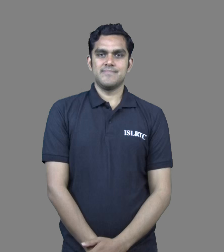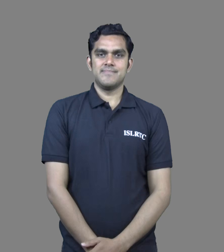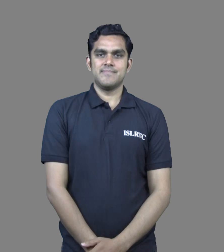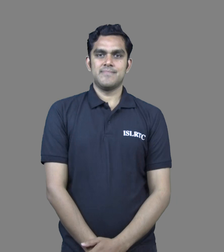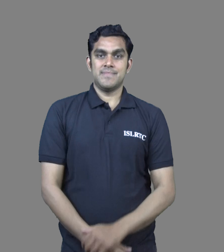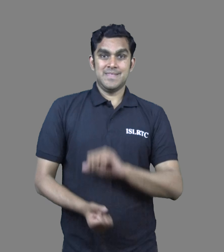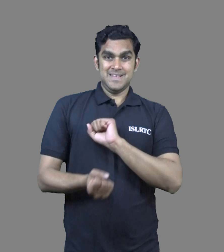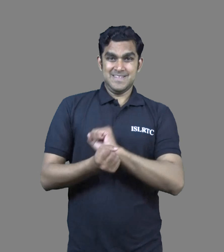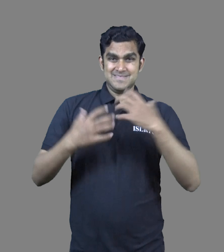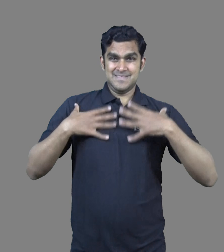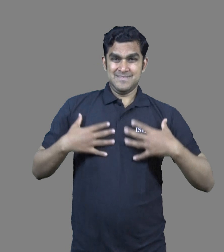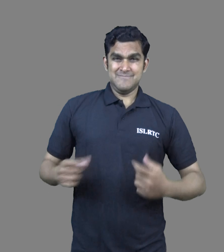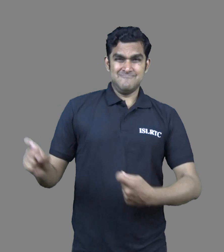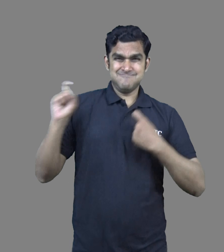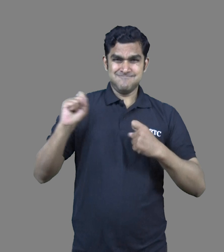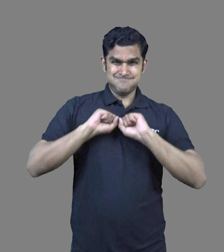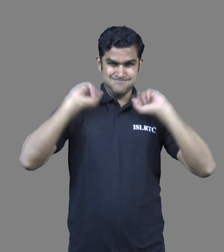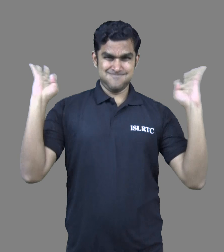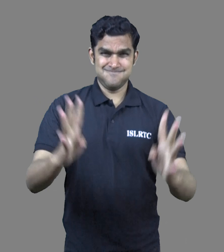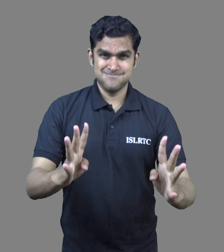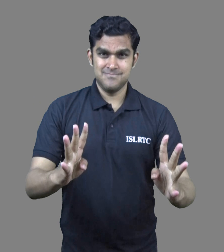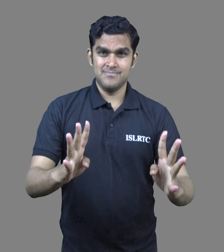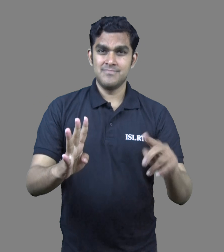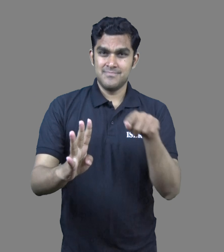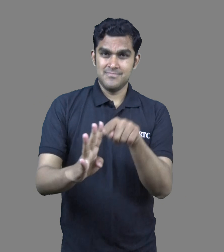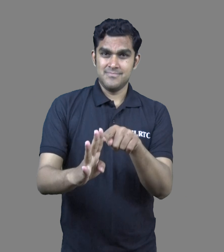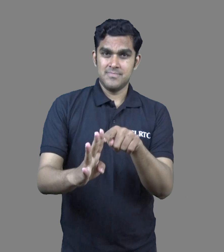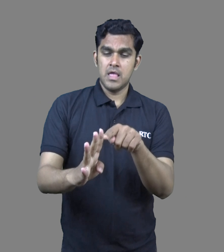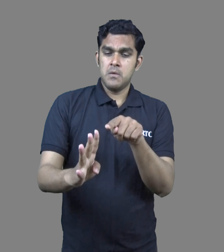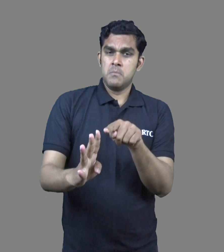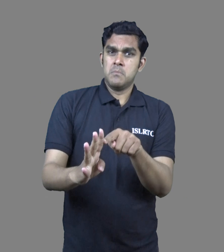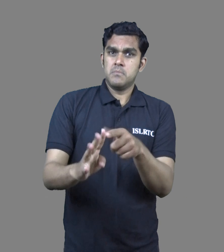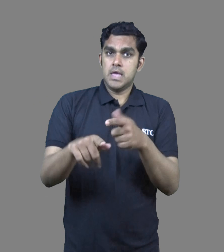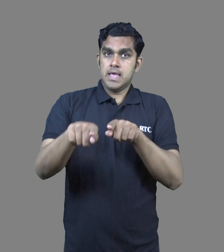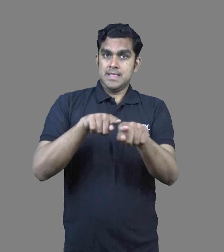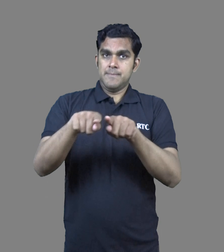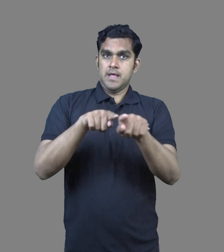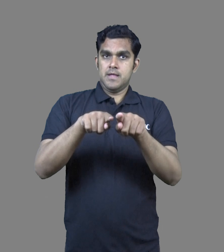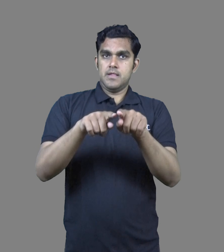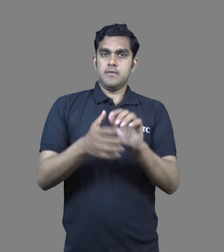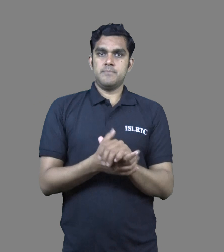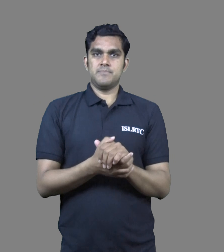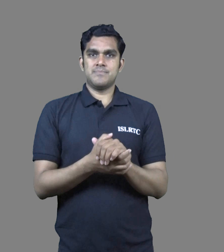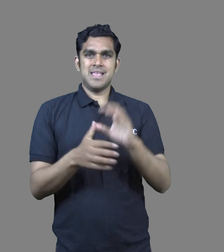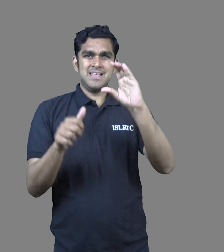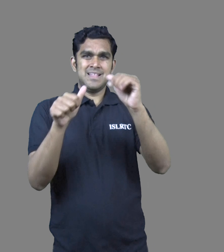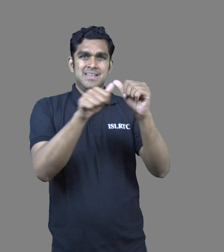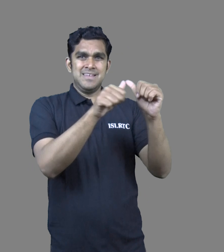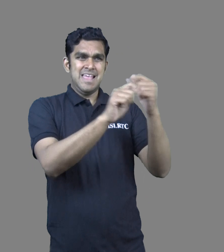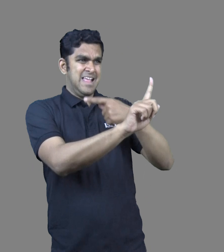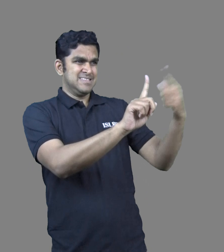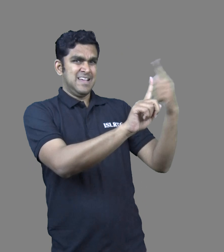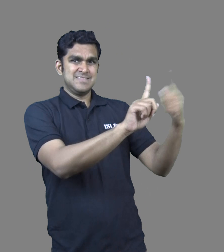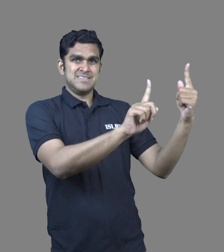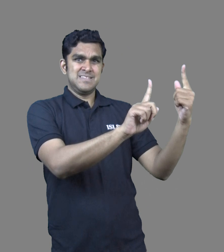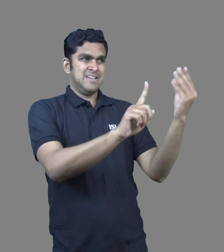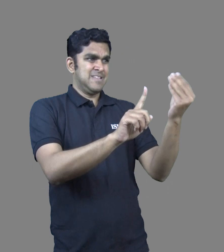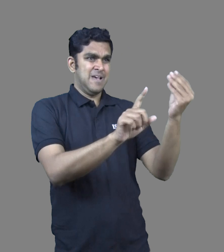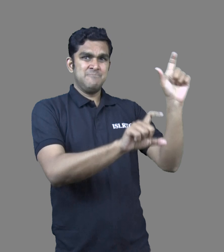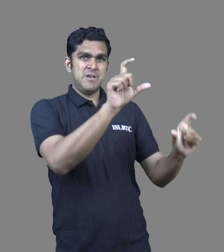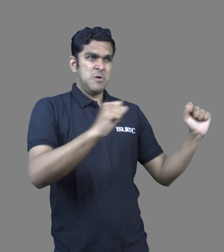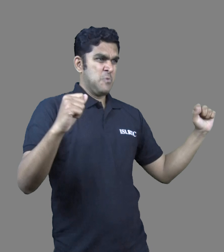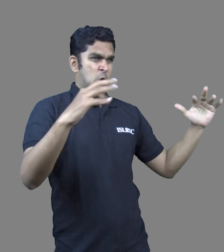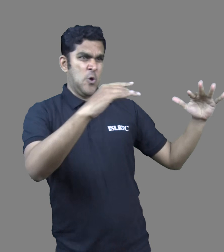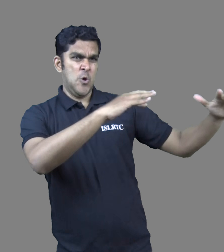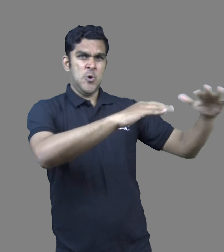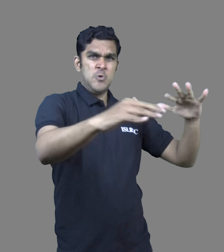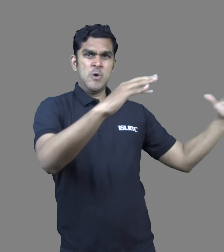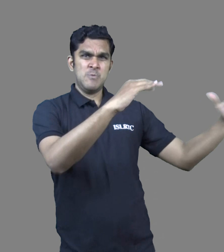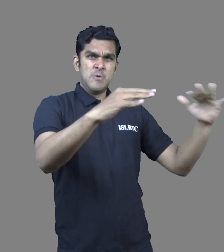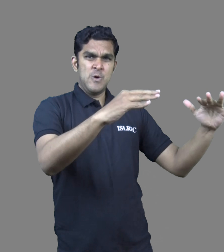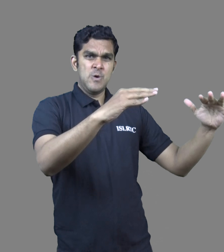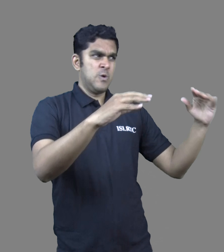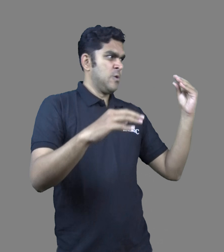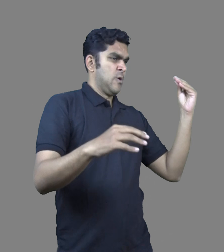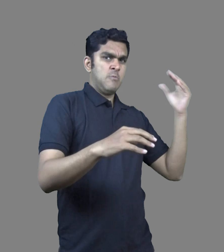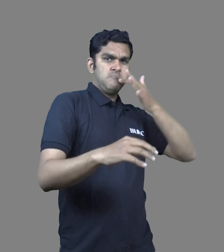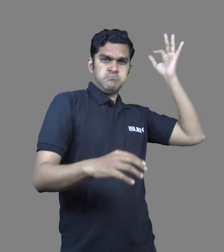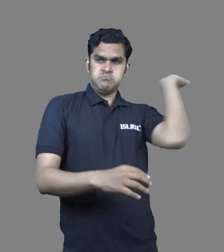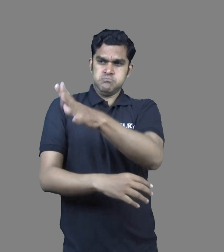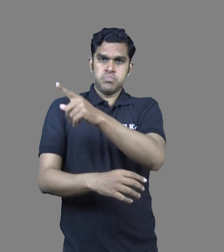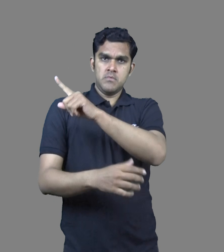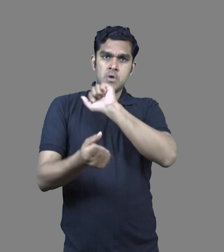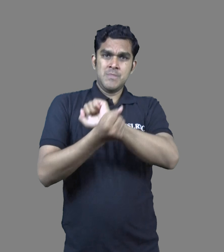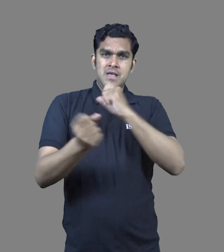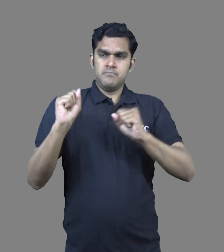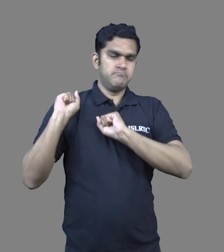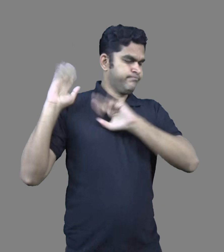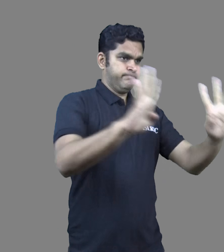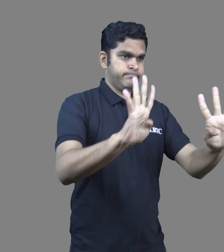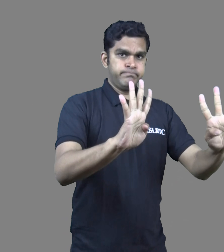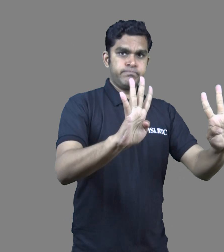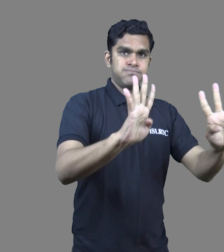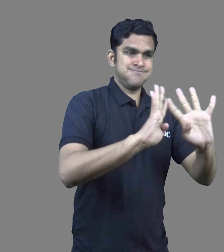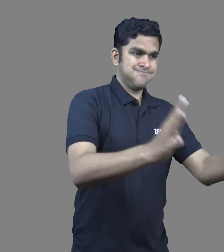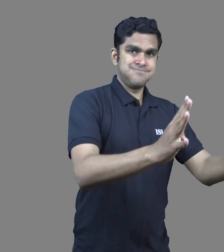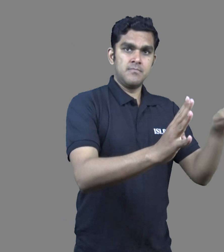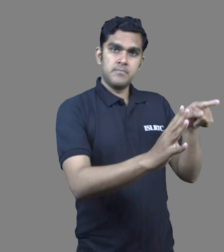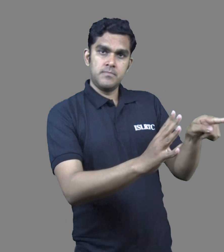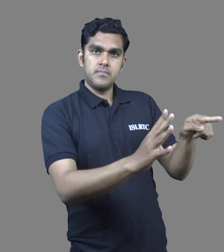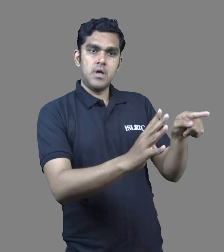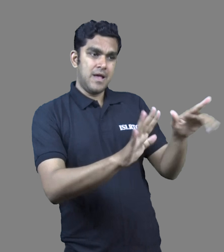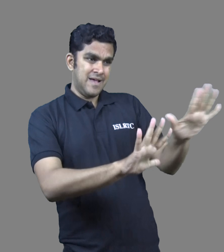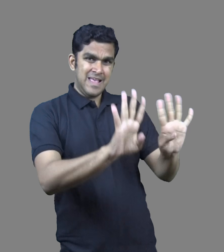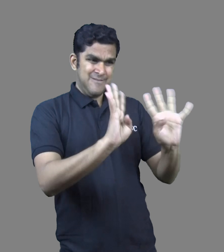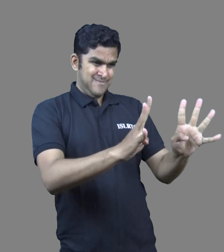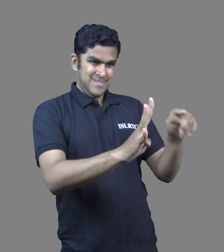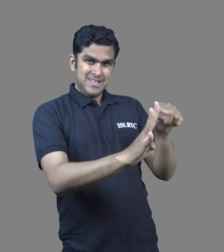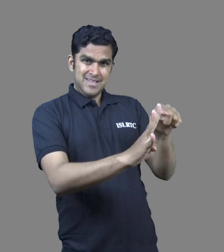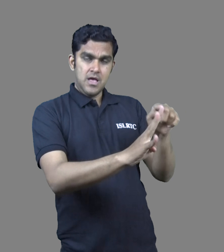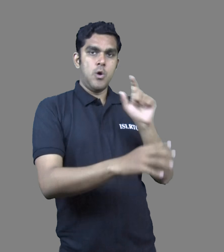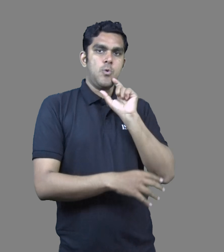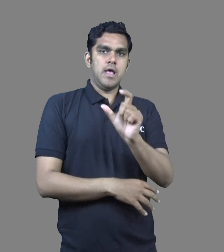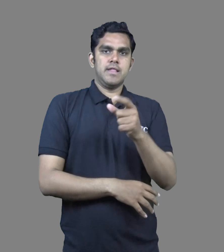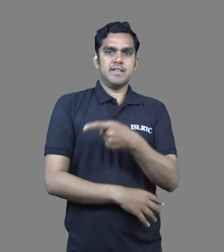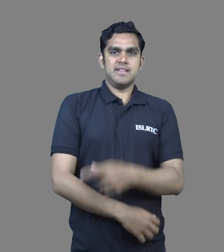Deploy